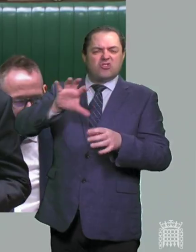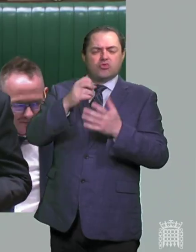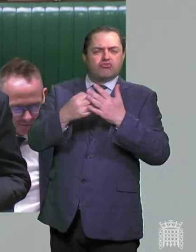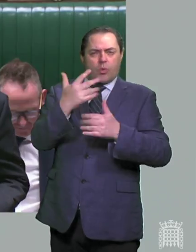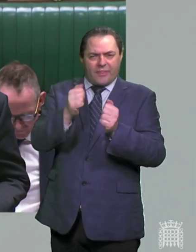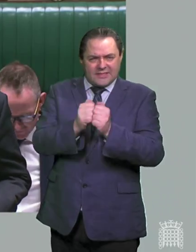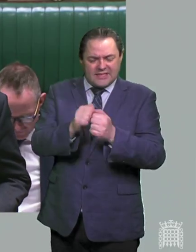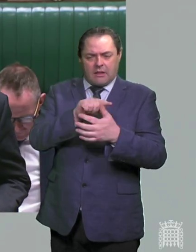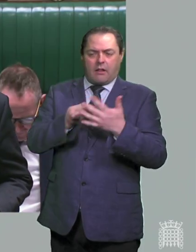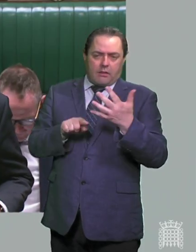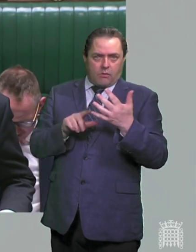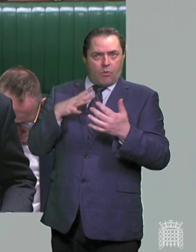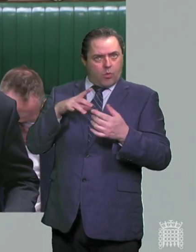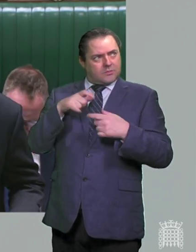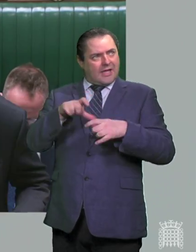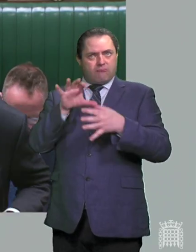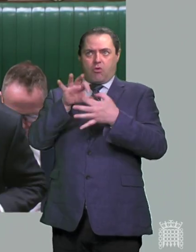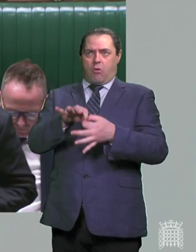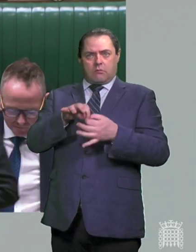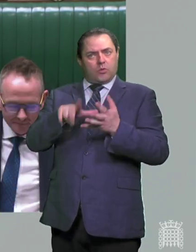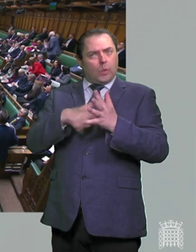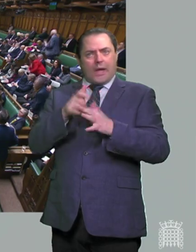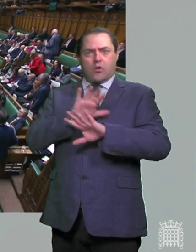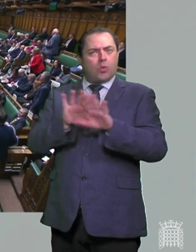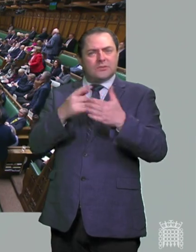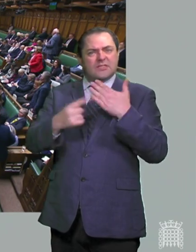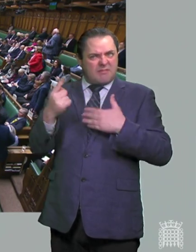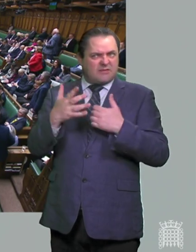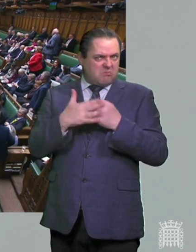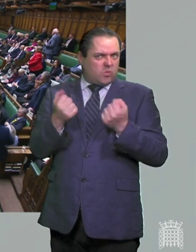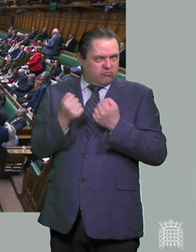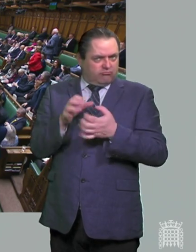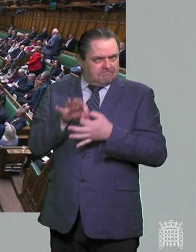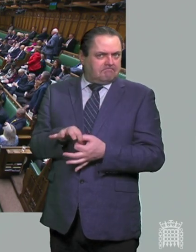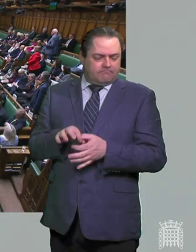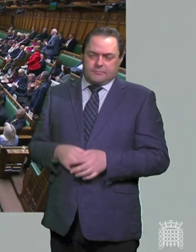The desire to stay in the United Kingdom gets stronger and stronger.